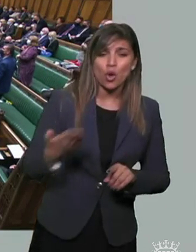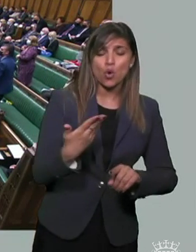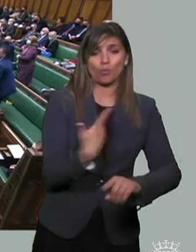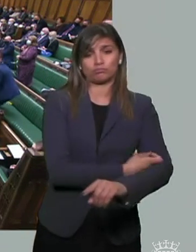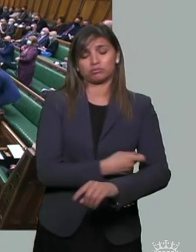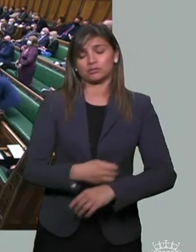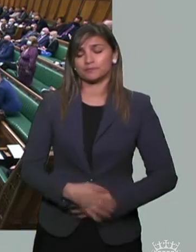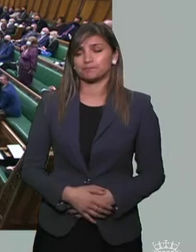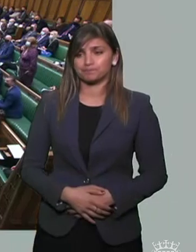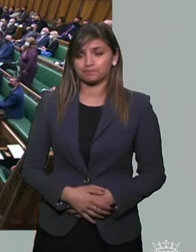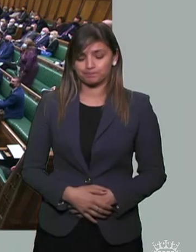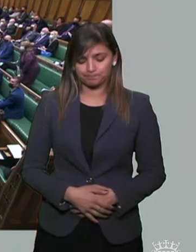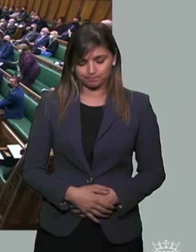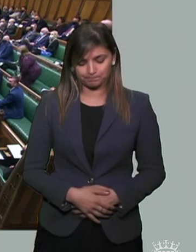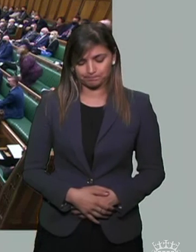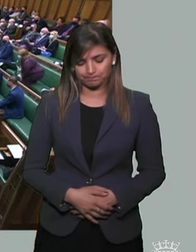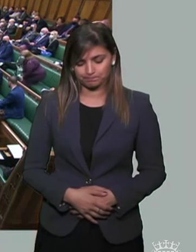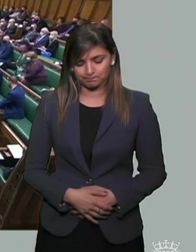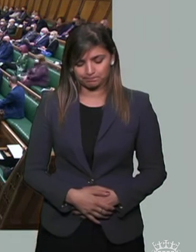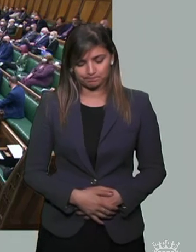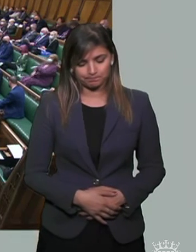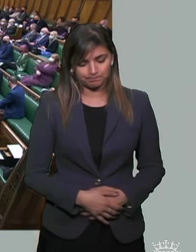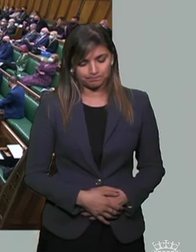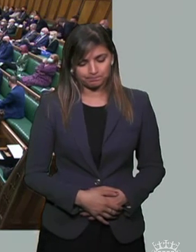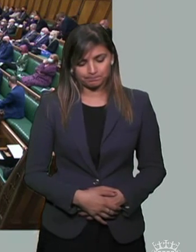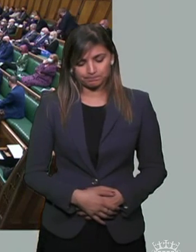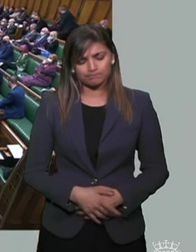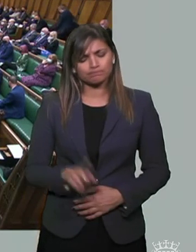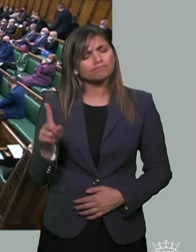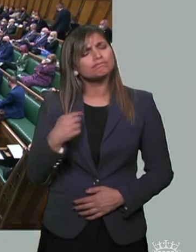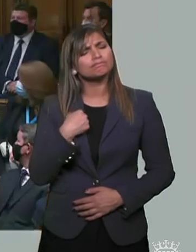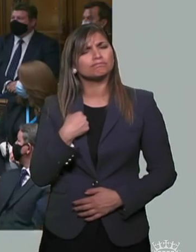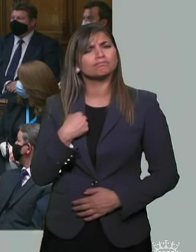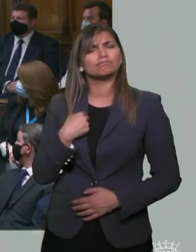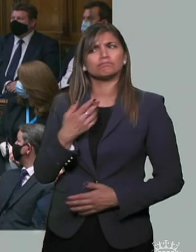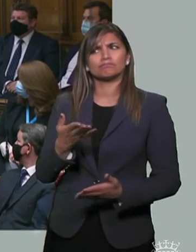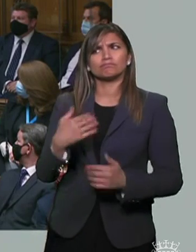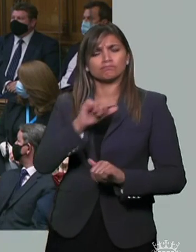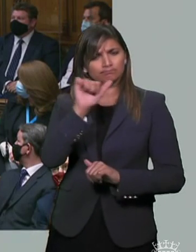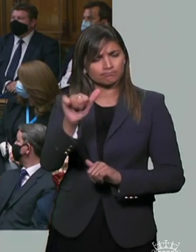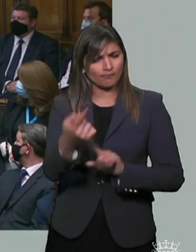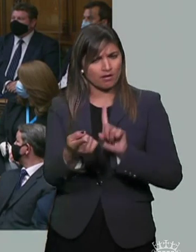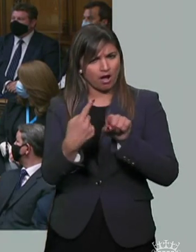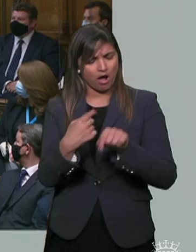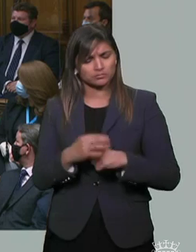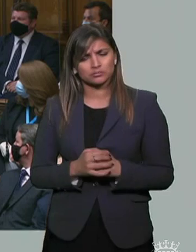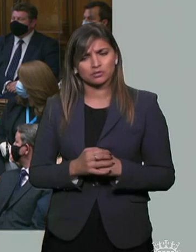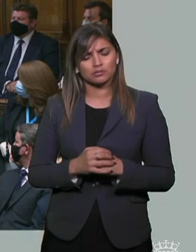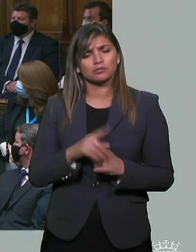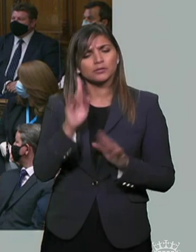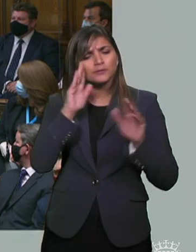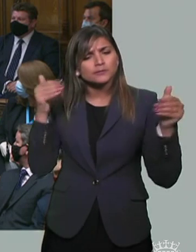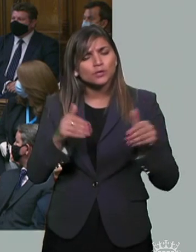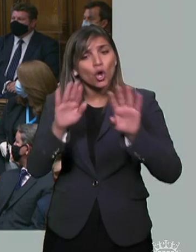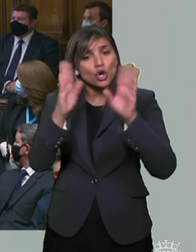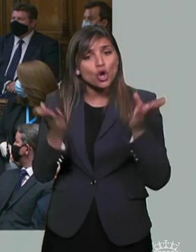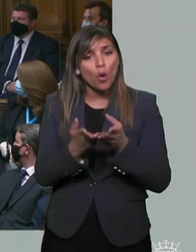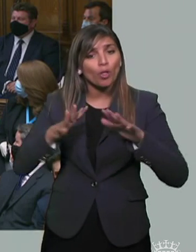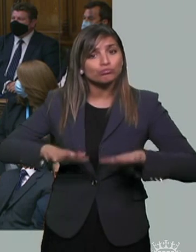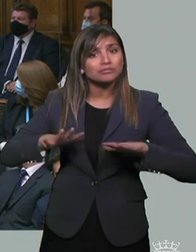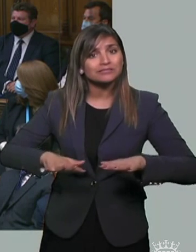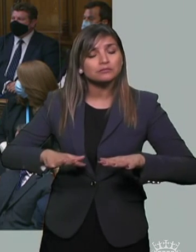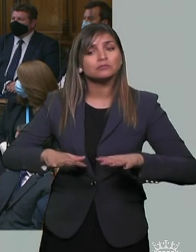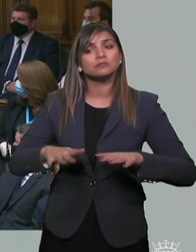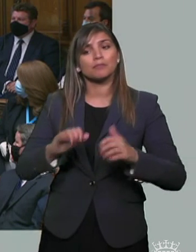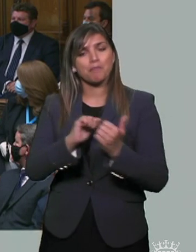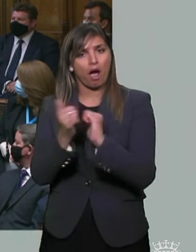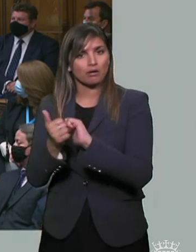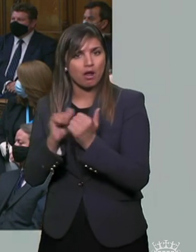I very much welcome my right honourable Friend’s answer to my honourable Friend the Member for Harwich and North Essex , with its emphasis on global Britain and partnership in standing up to autocracies.